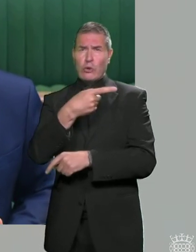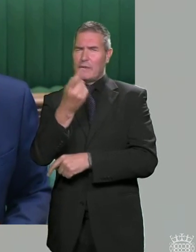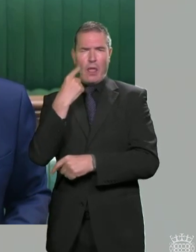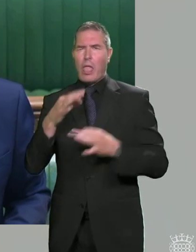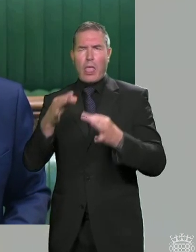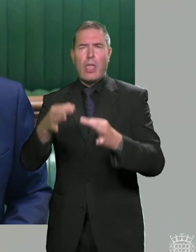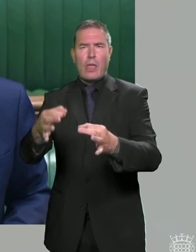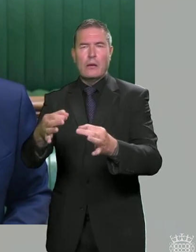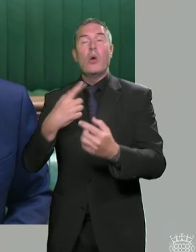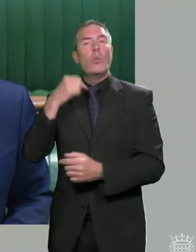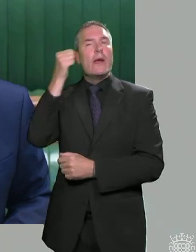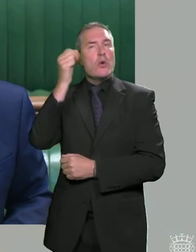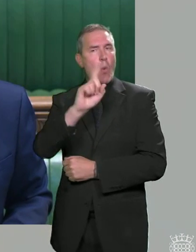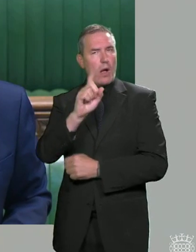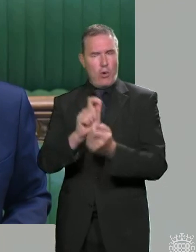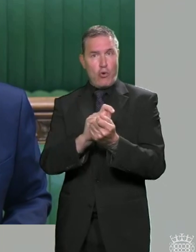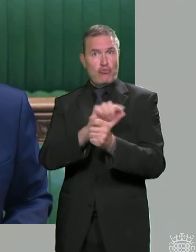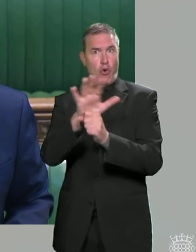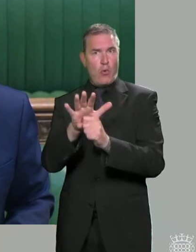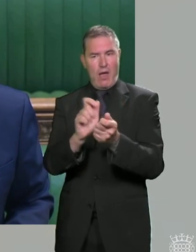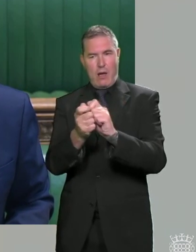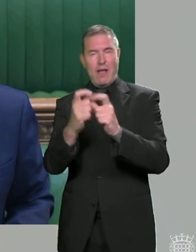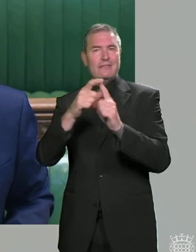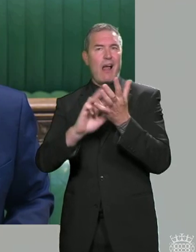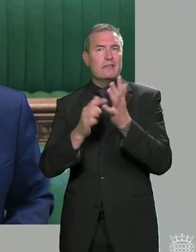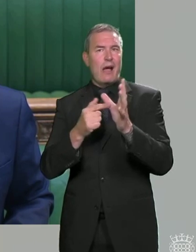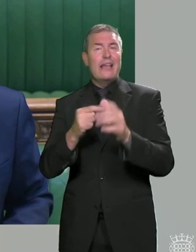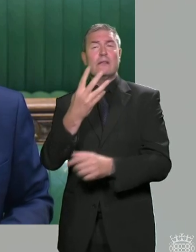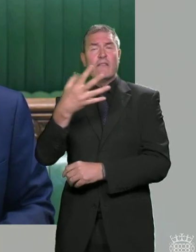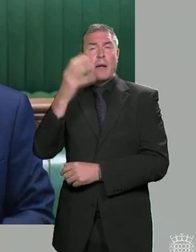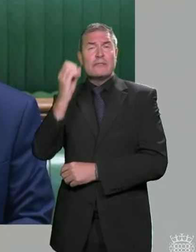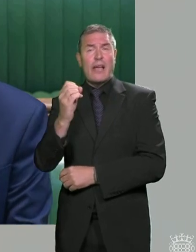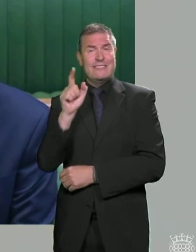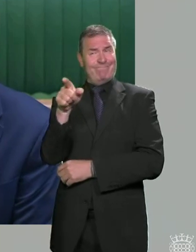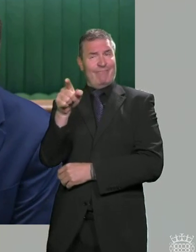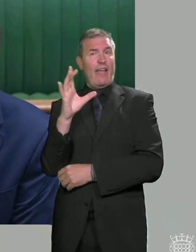Even now, what do we know? The delta variant is responsible for 90% of infections in this country.